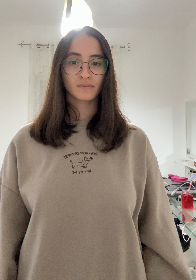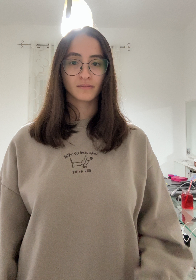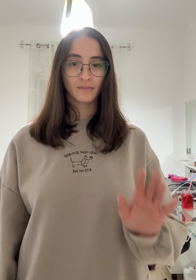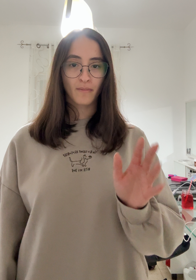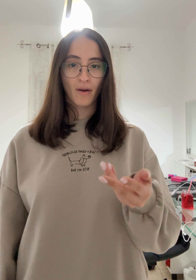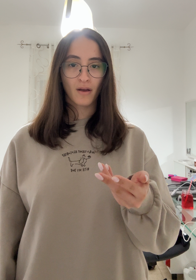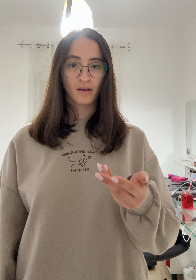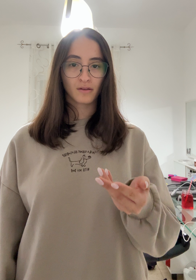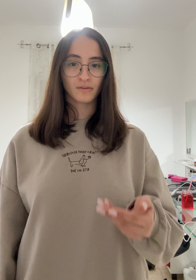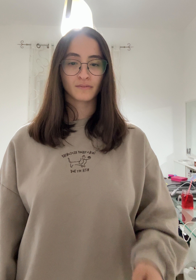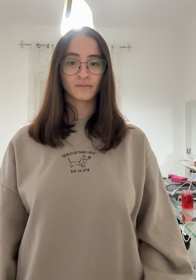מה